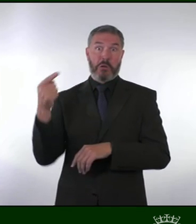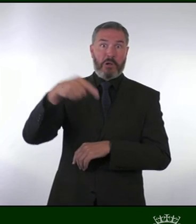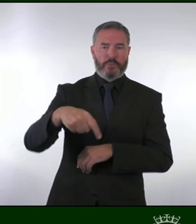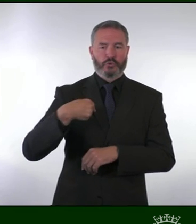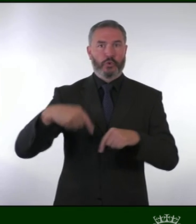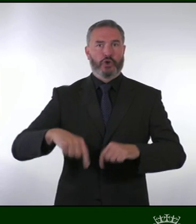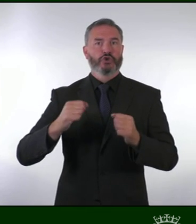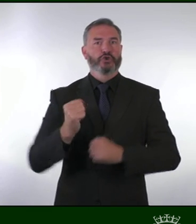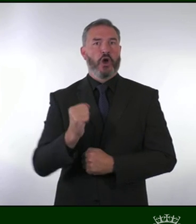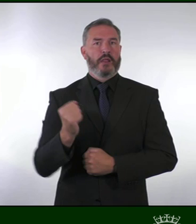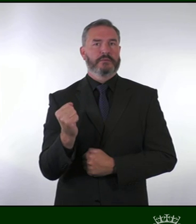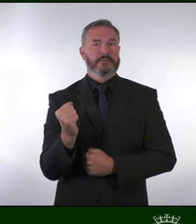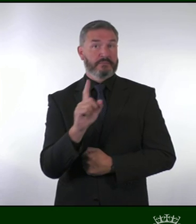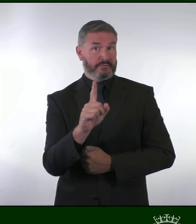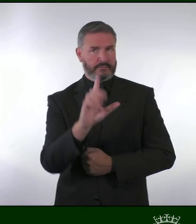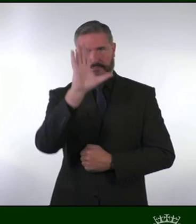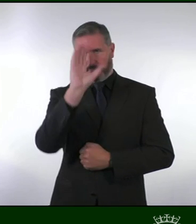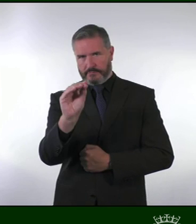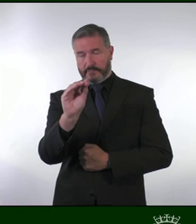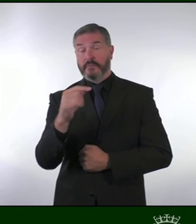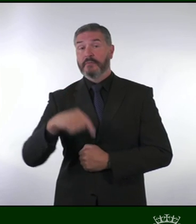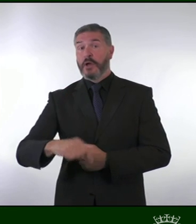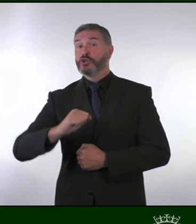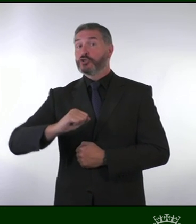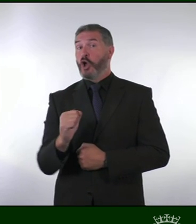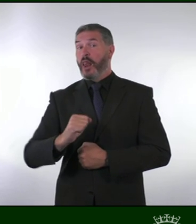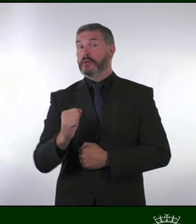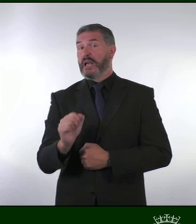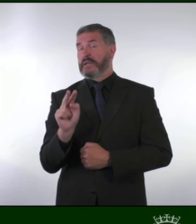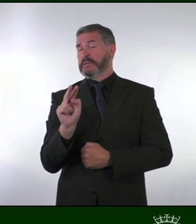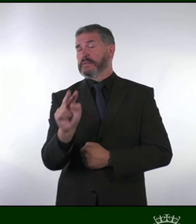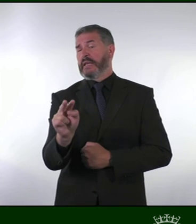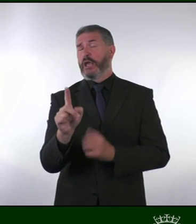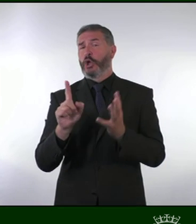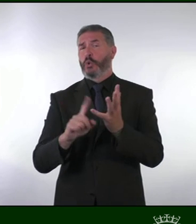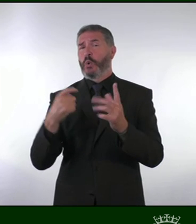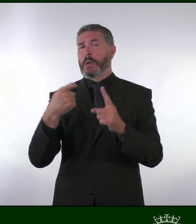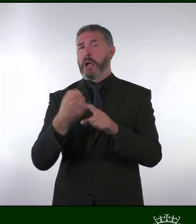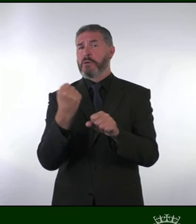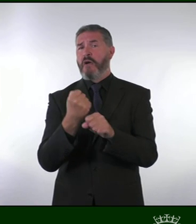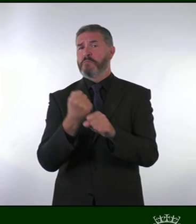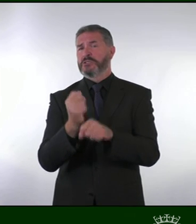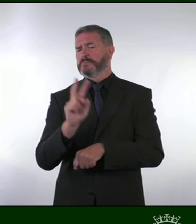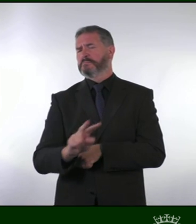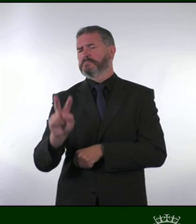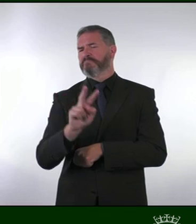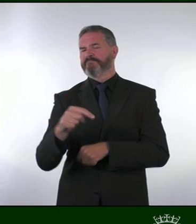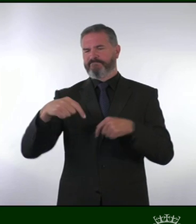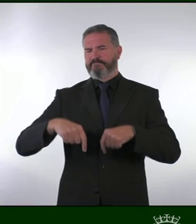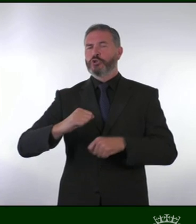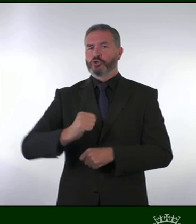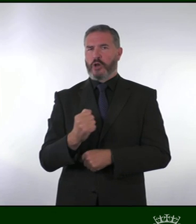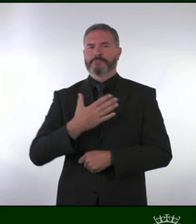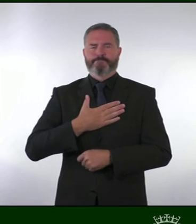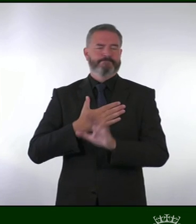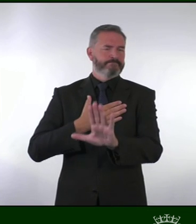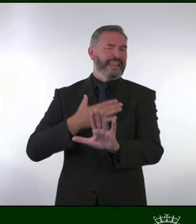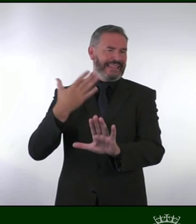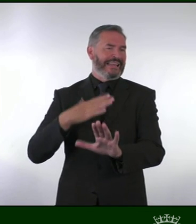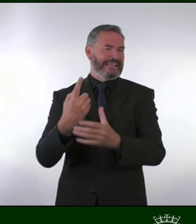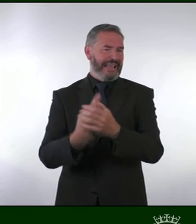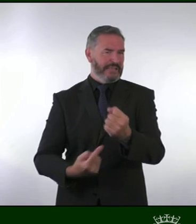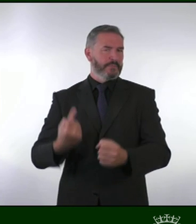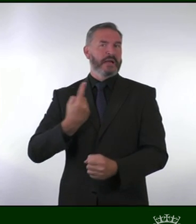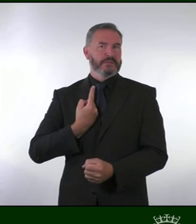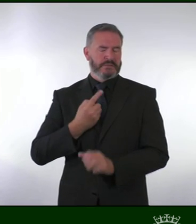Can I tell the Prime Minister that the more Scotland sees of this UK Government, the more convinced it is of the need for Scotland’s independence?